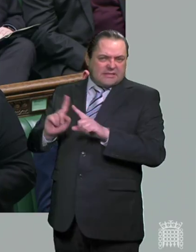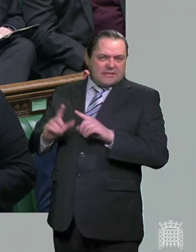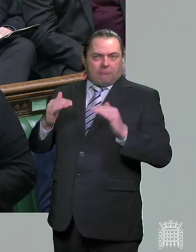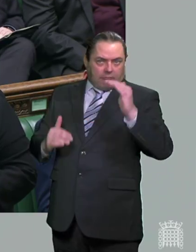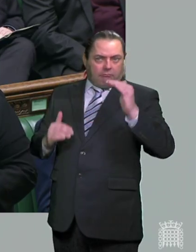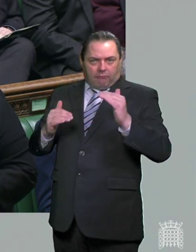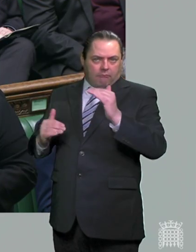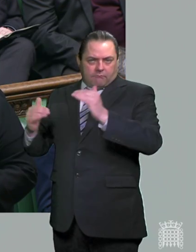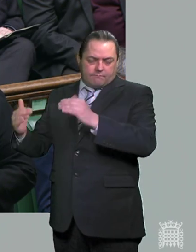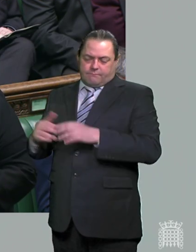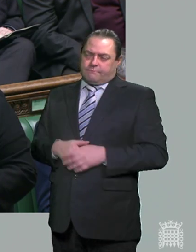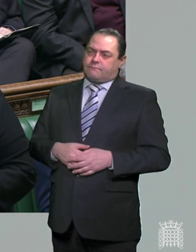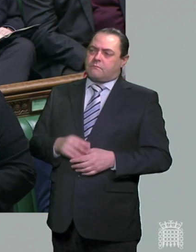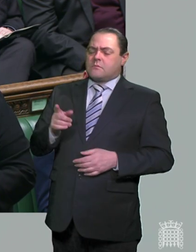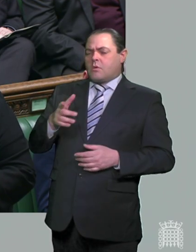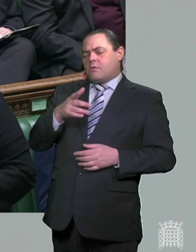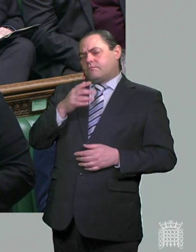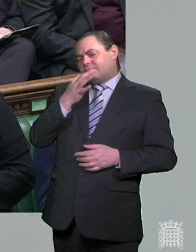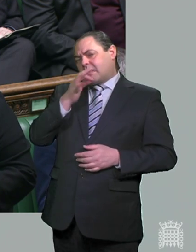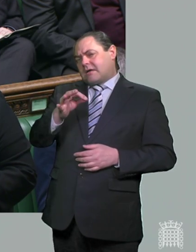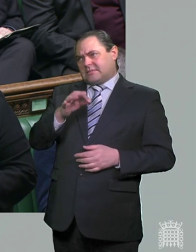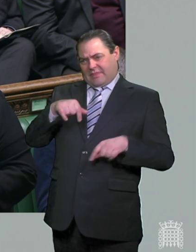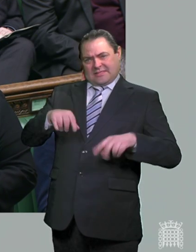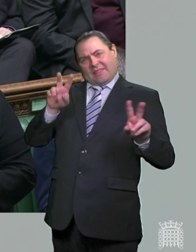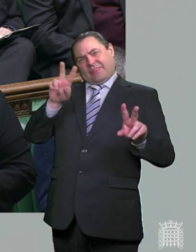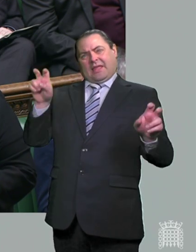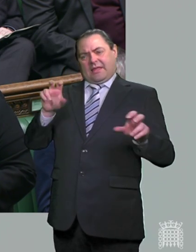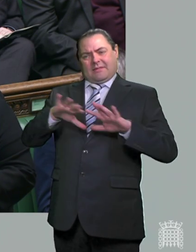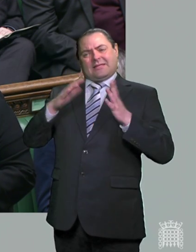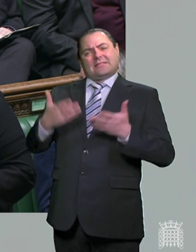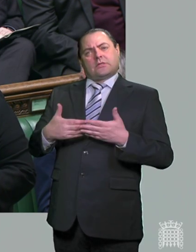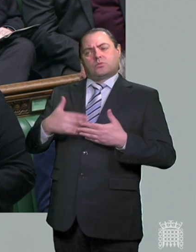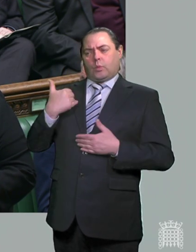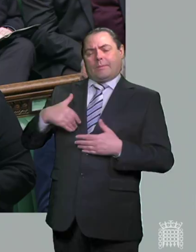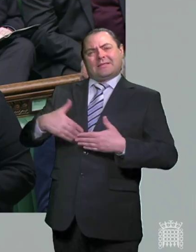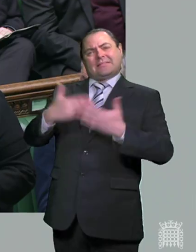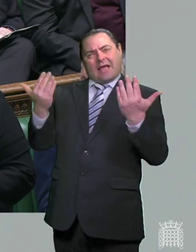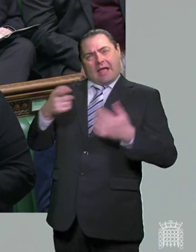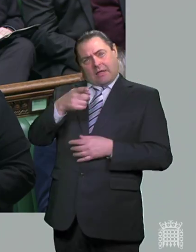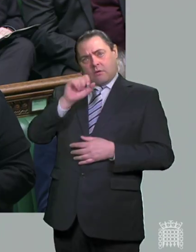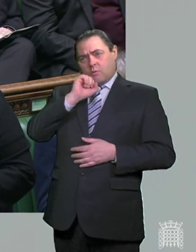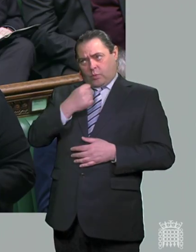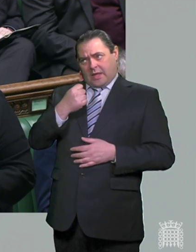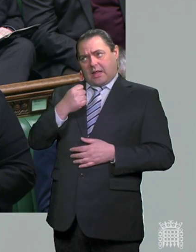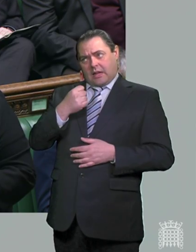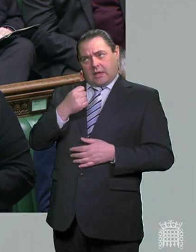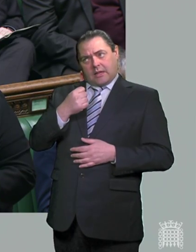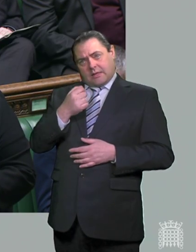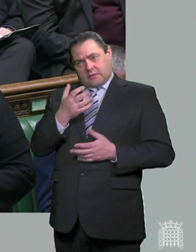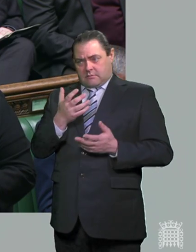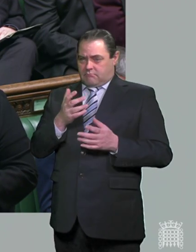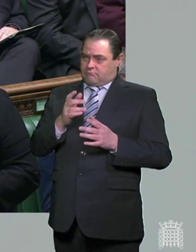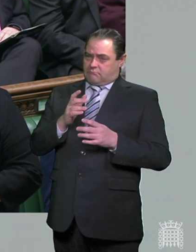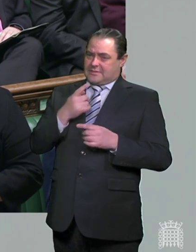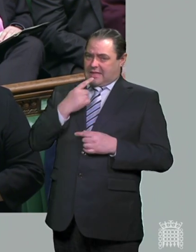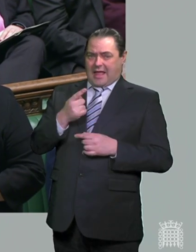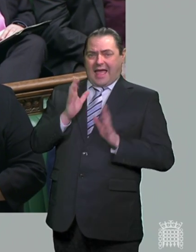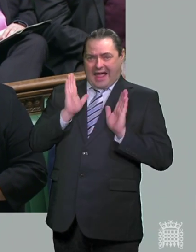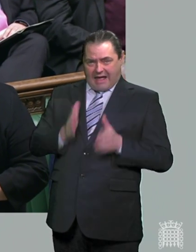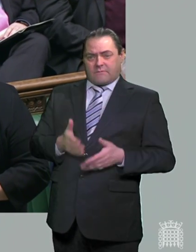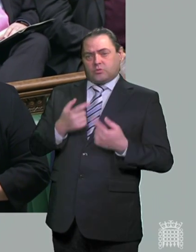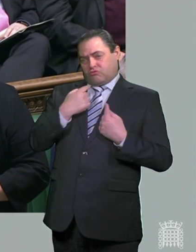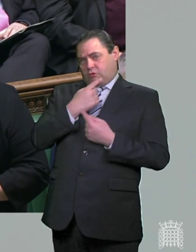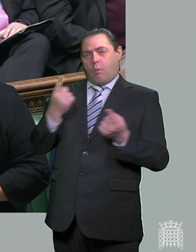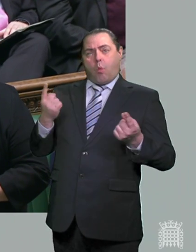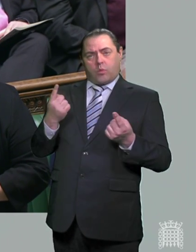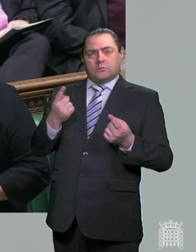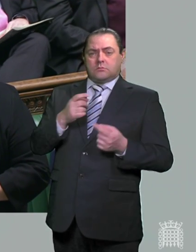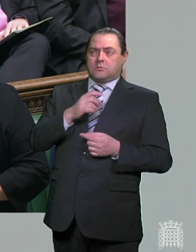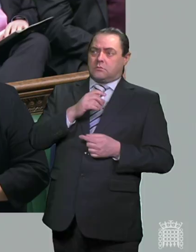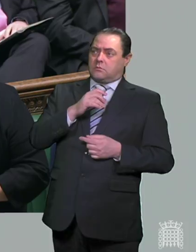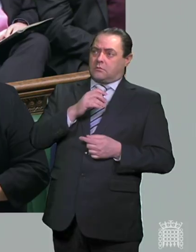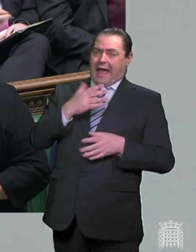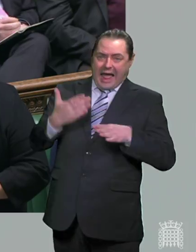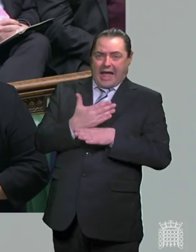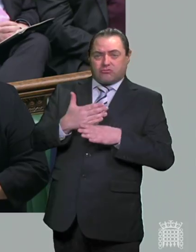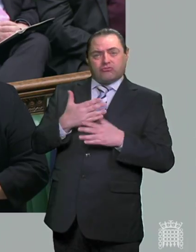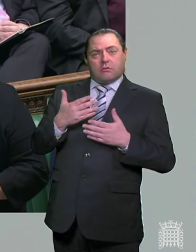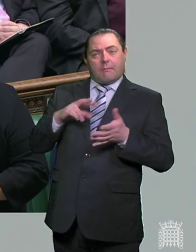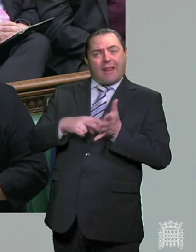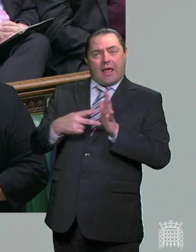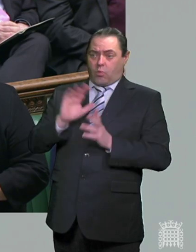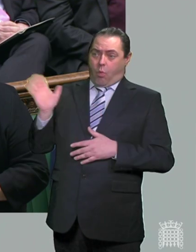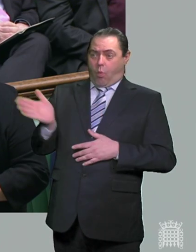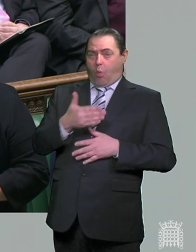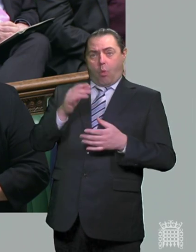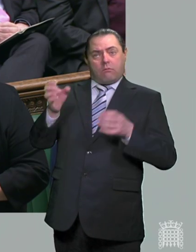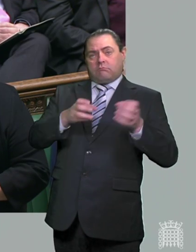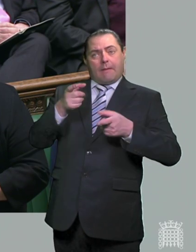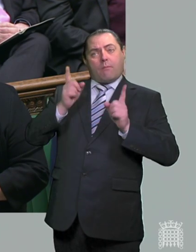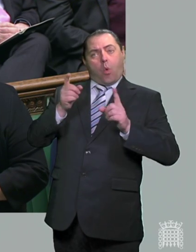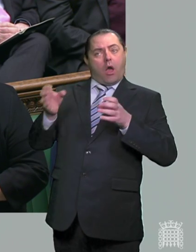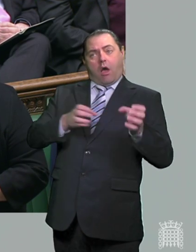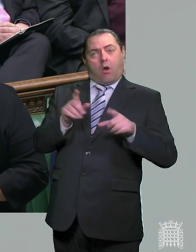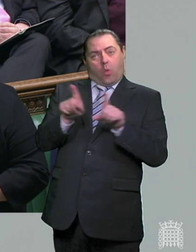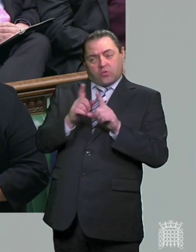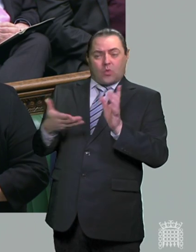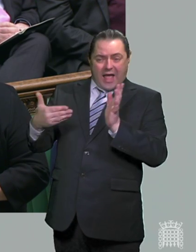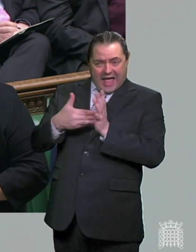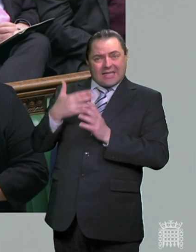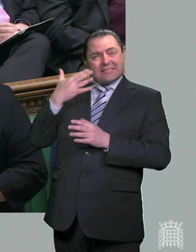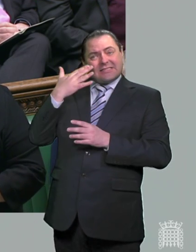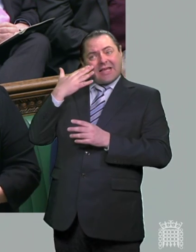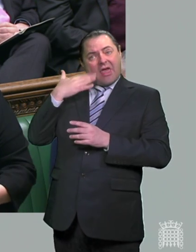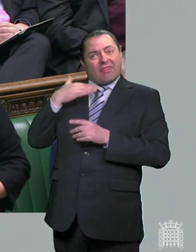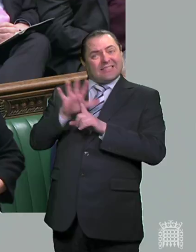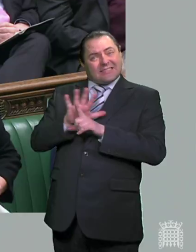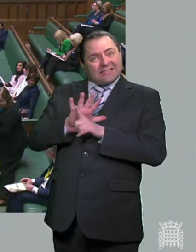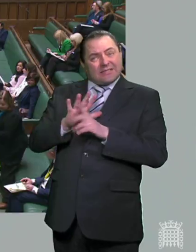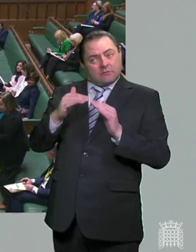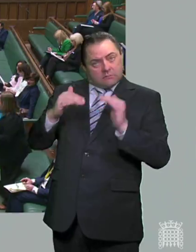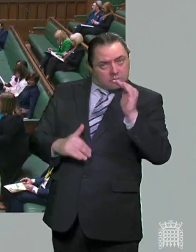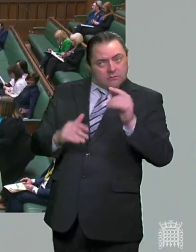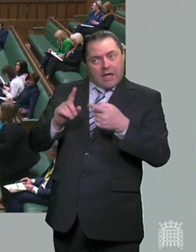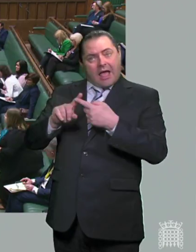Will the Minister, in line with the theme for this International Women’s Day, embrace equity by mandating gender pay gap reporting and action plans for all employers, as well as introducing ethnicity and disability pay gap reporting requirements?